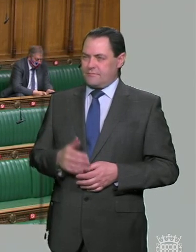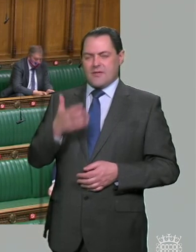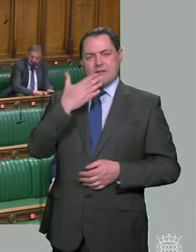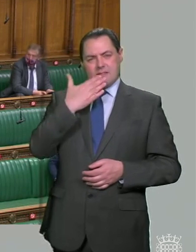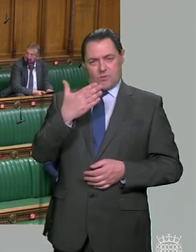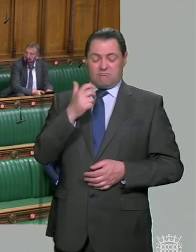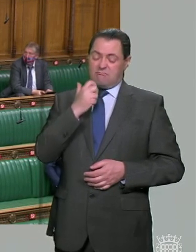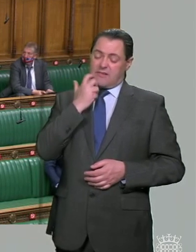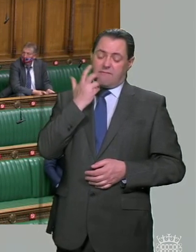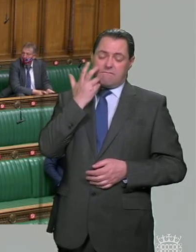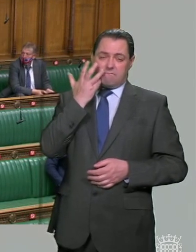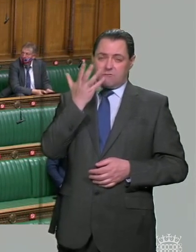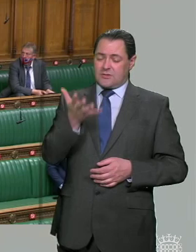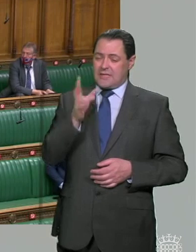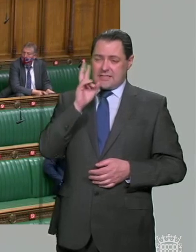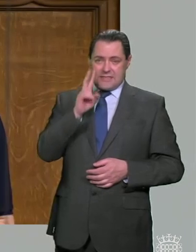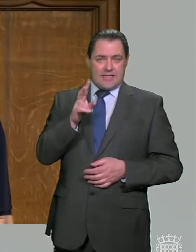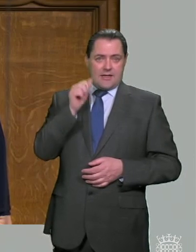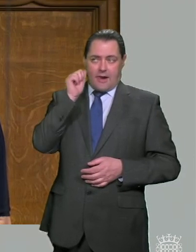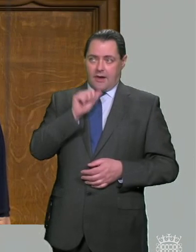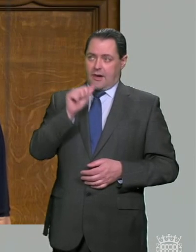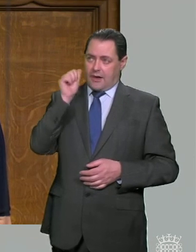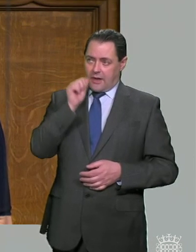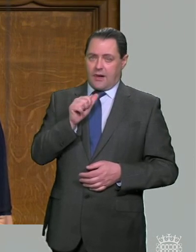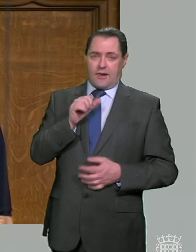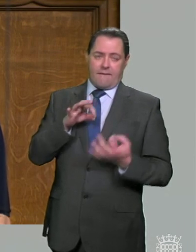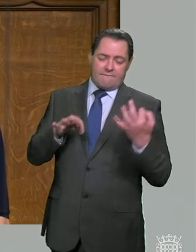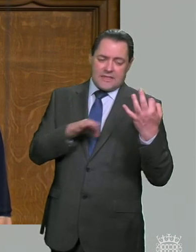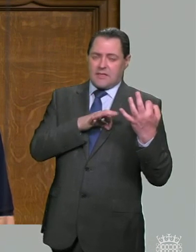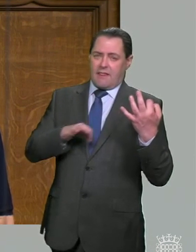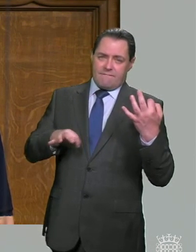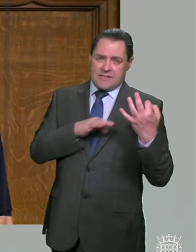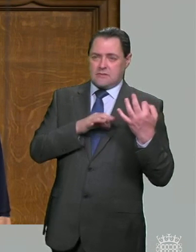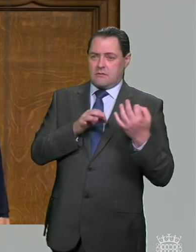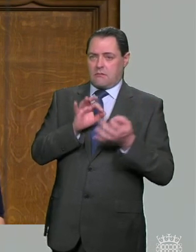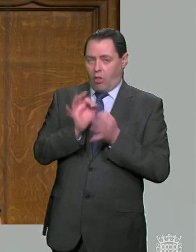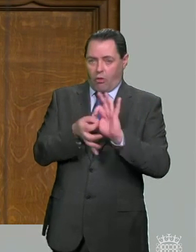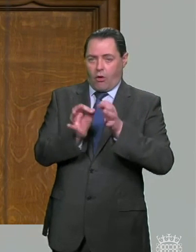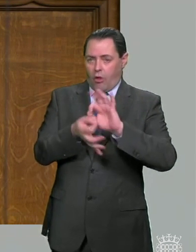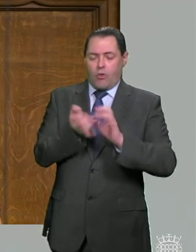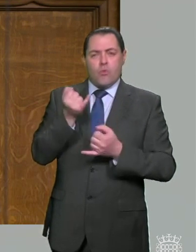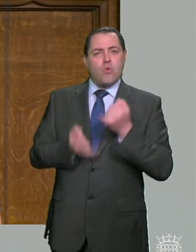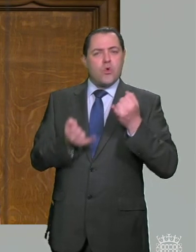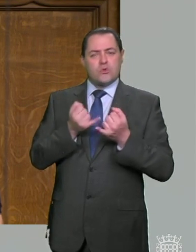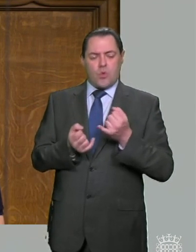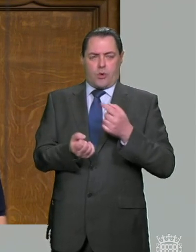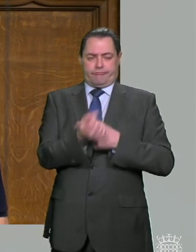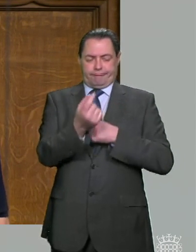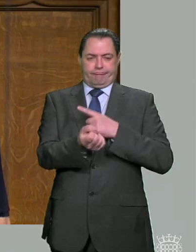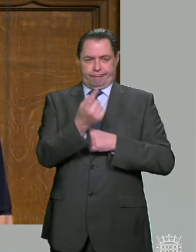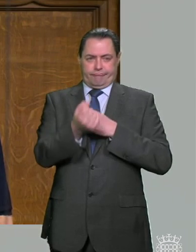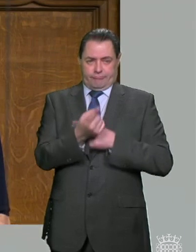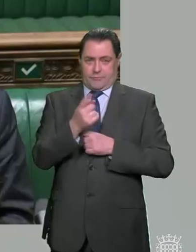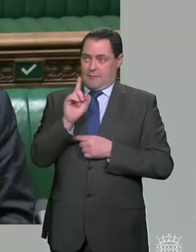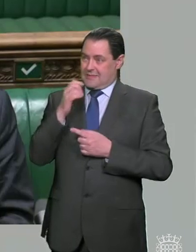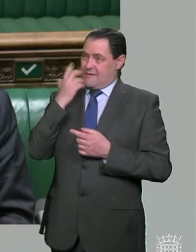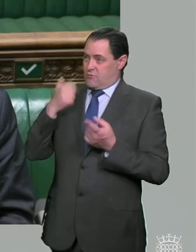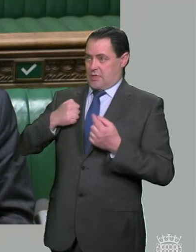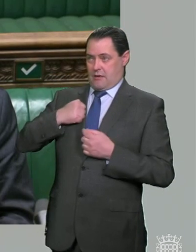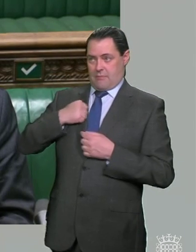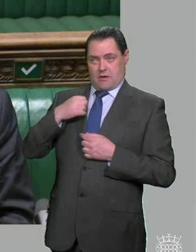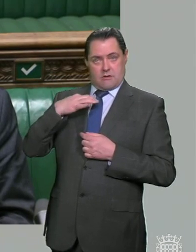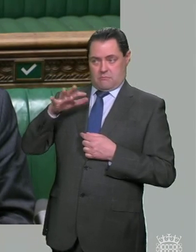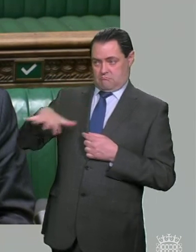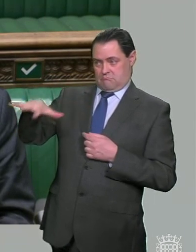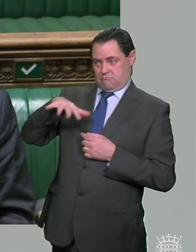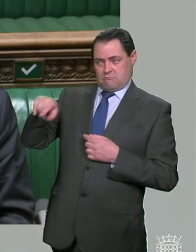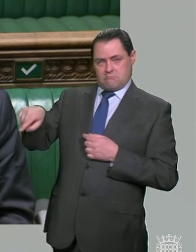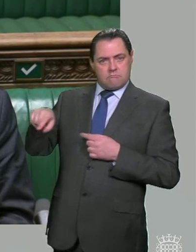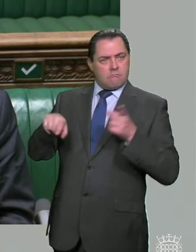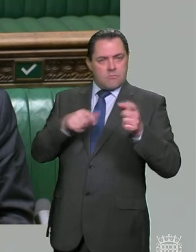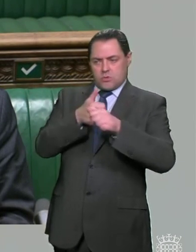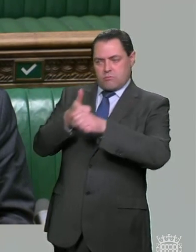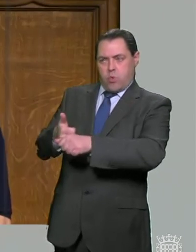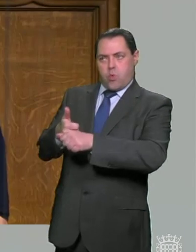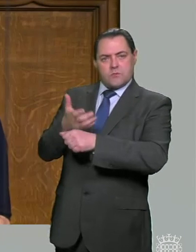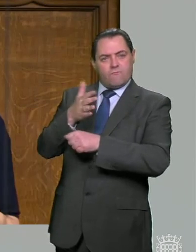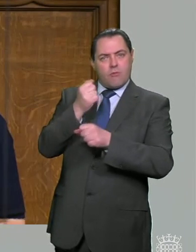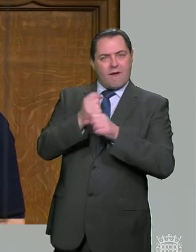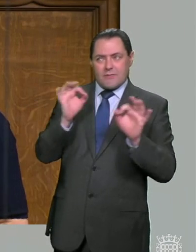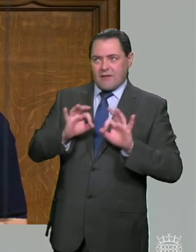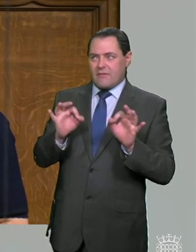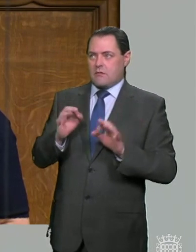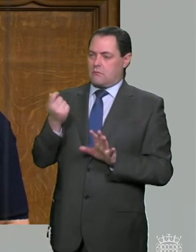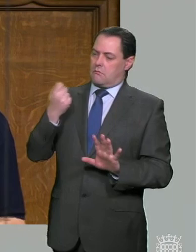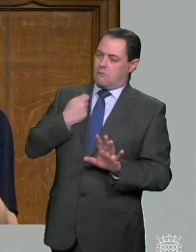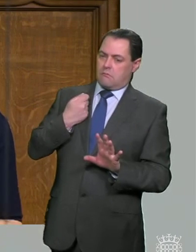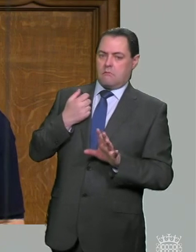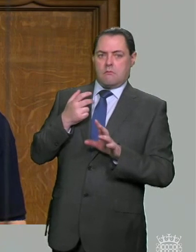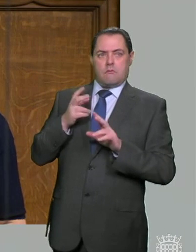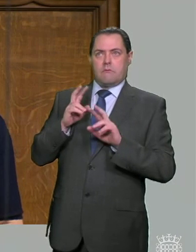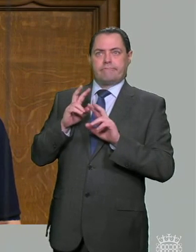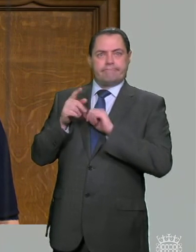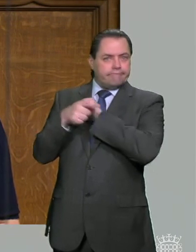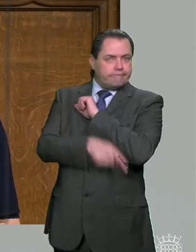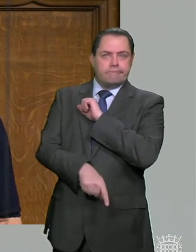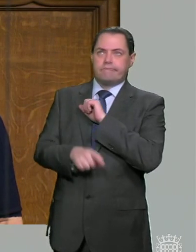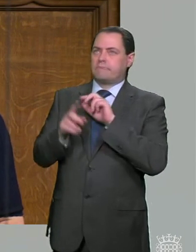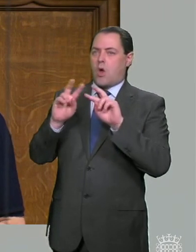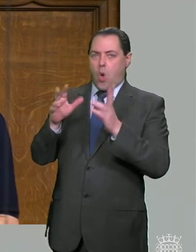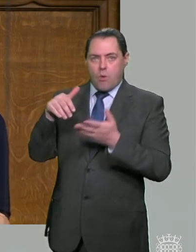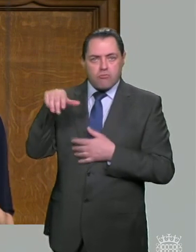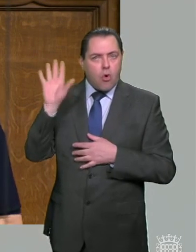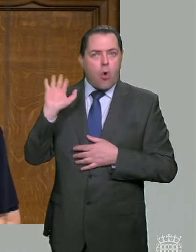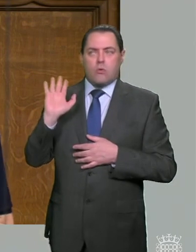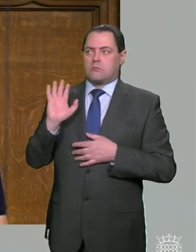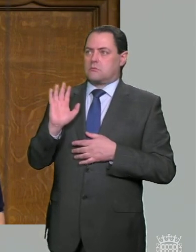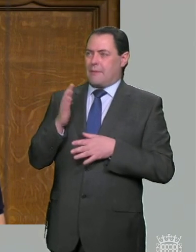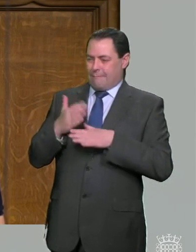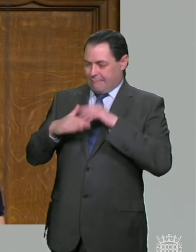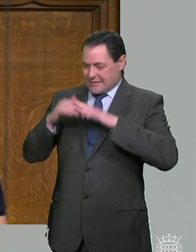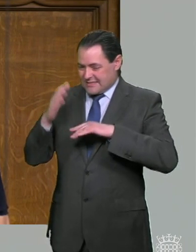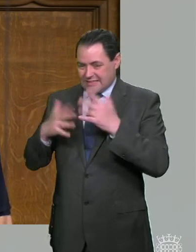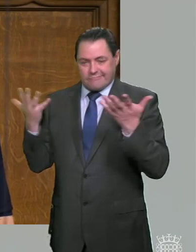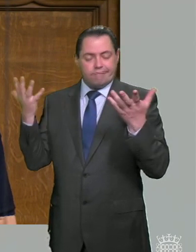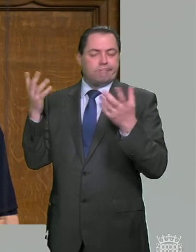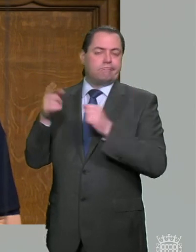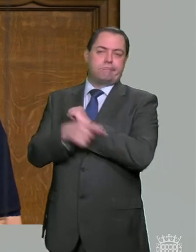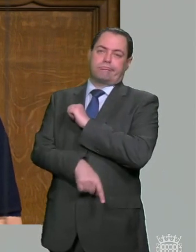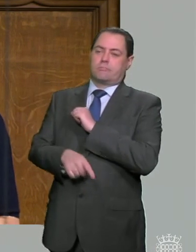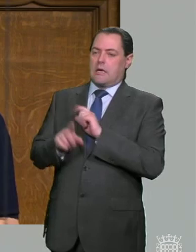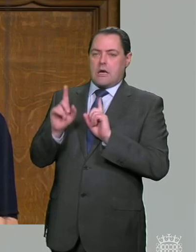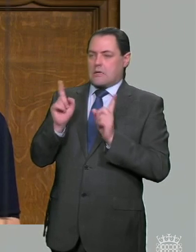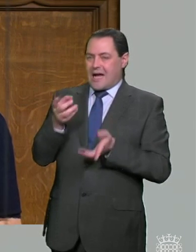Day after day, we see more corruption come to light, yet day after day, I speak to more desperate constituents who are excluded from this Government’s support—people who have lost livelihoods, homes and businesses built up over the years and have been unable to put food on their table.